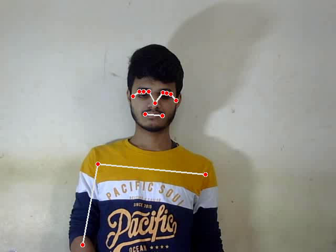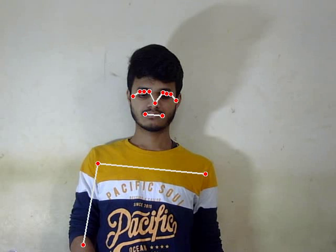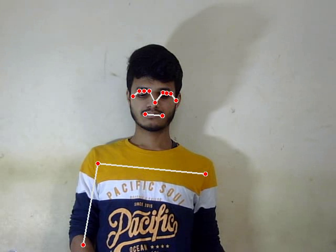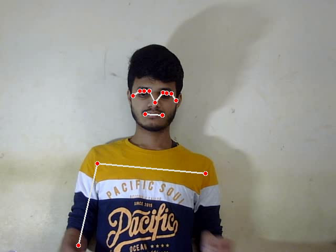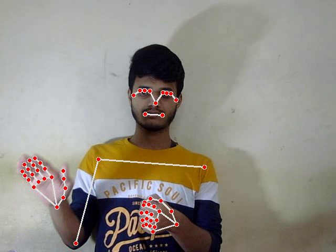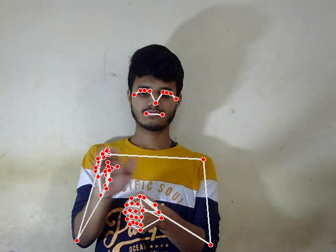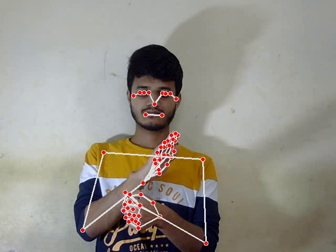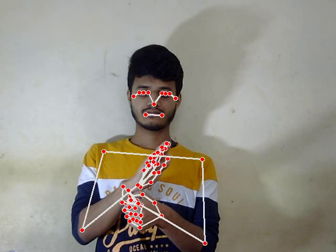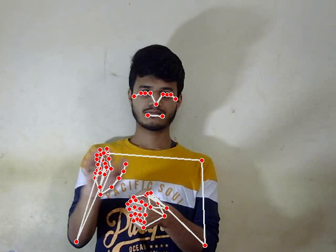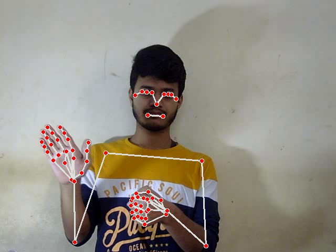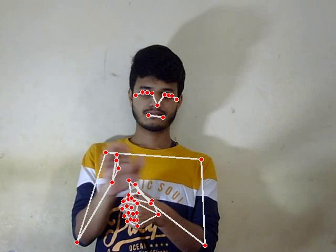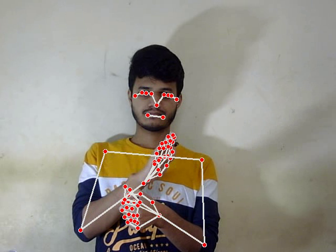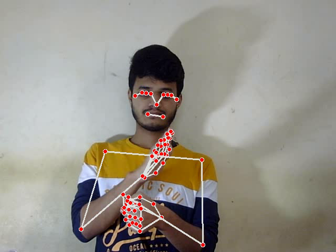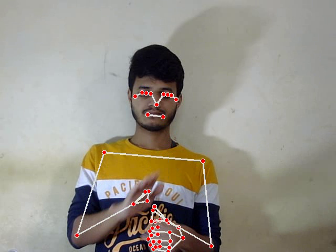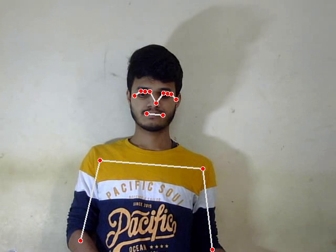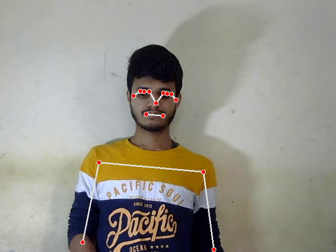busy